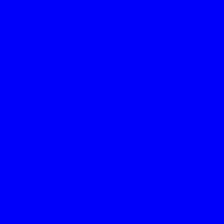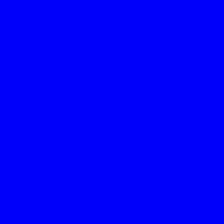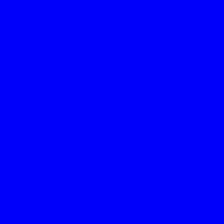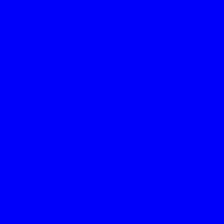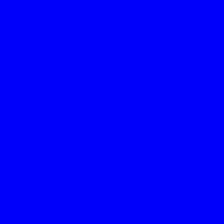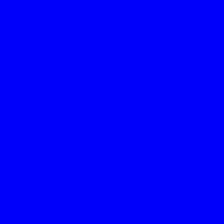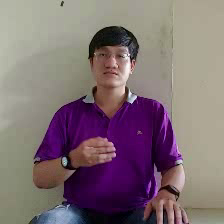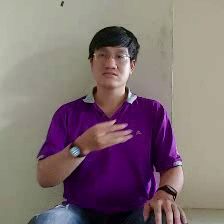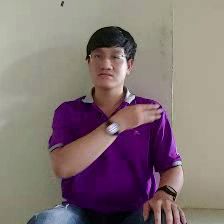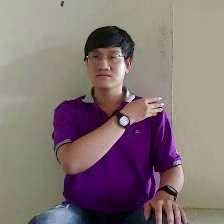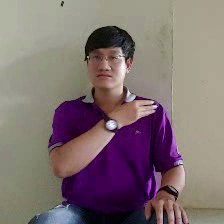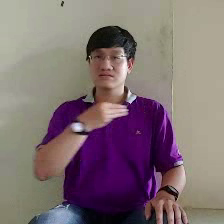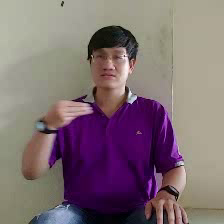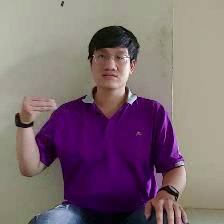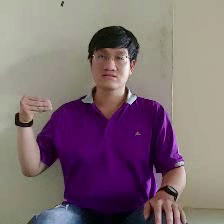Lây bệnh